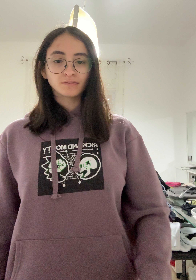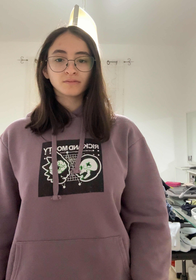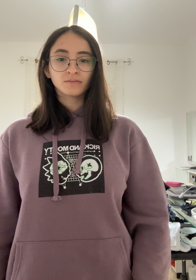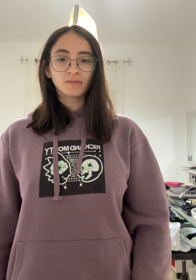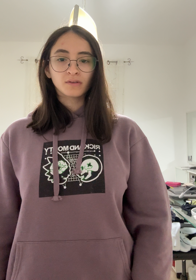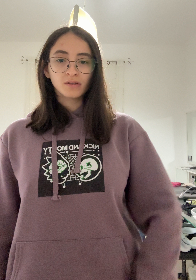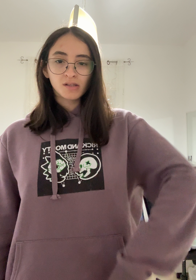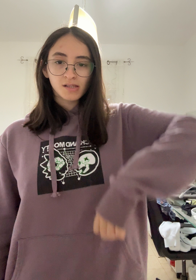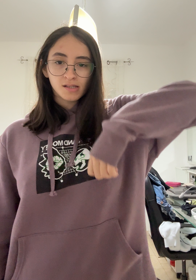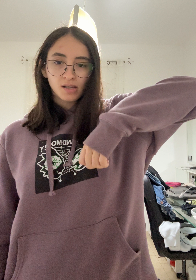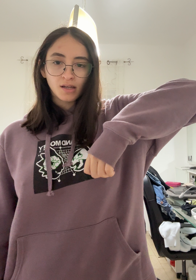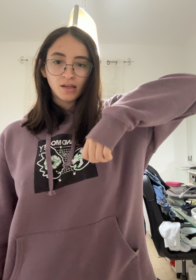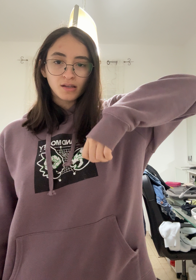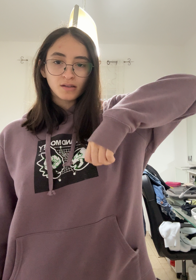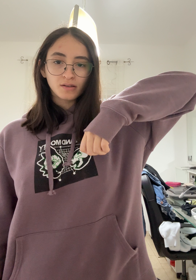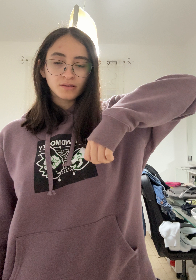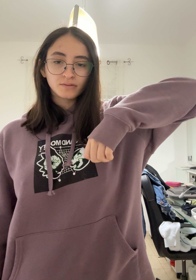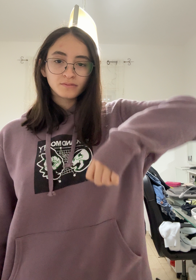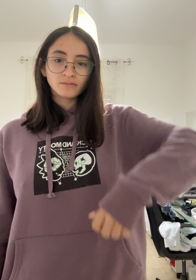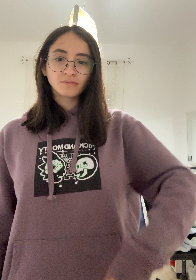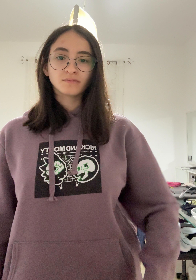שקית